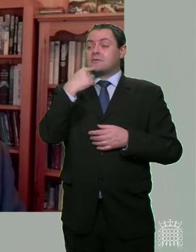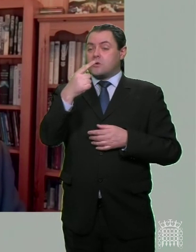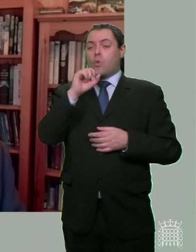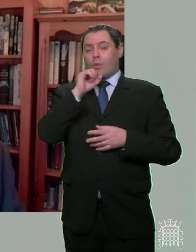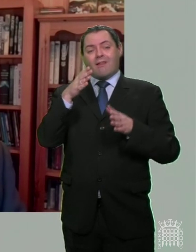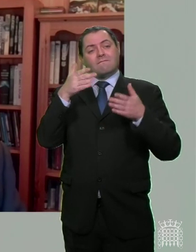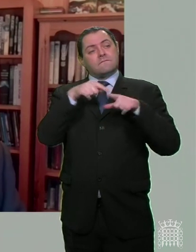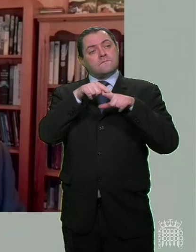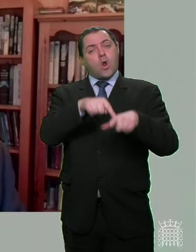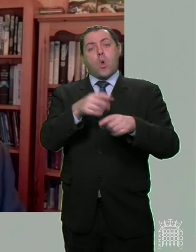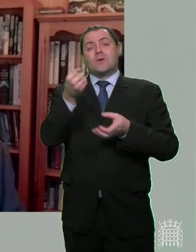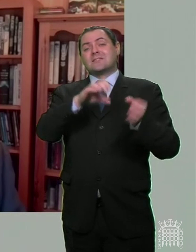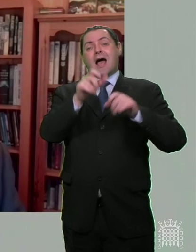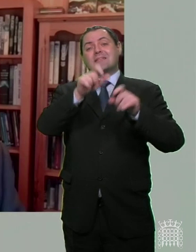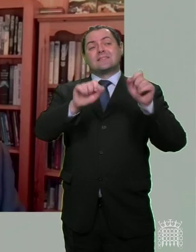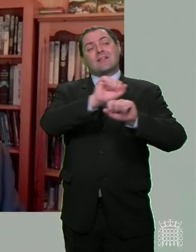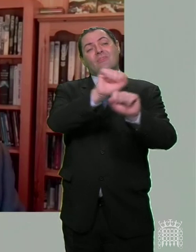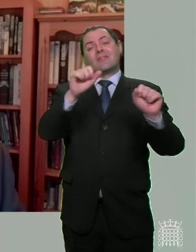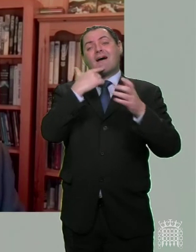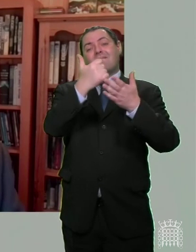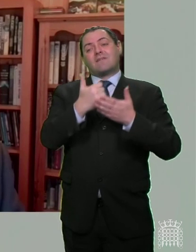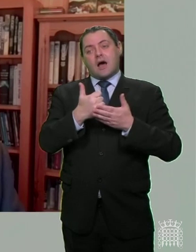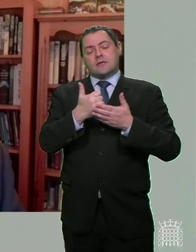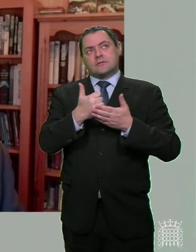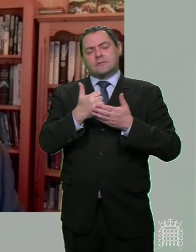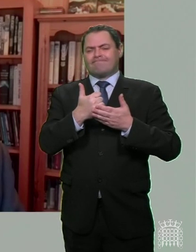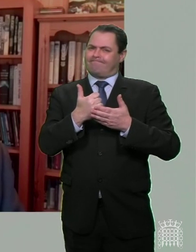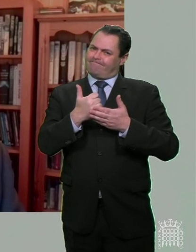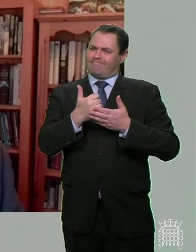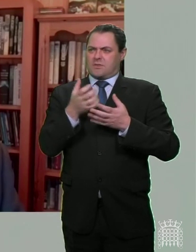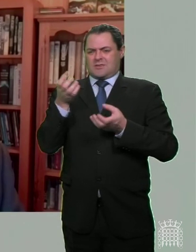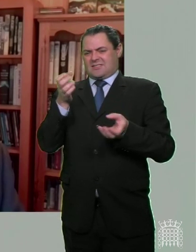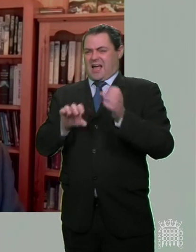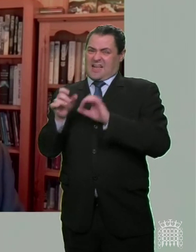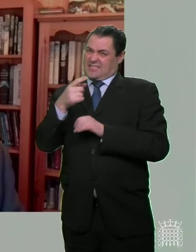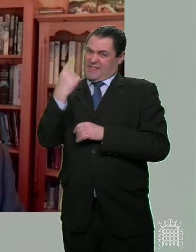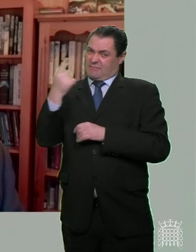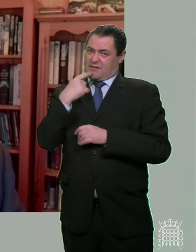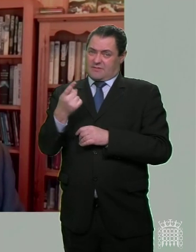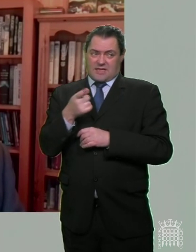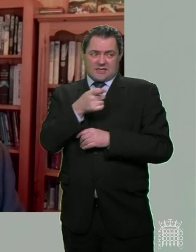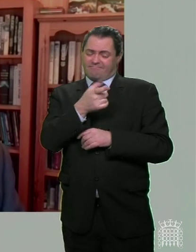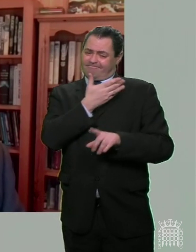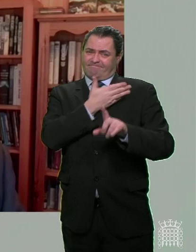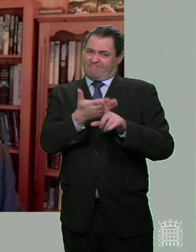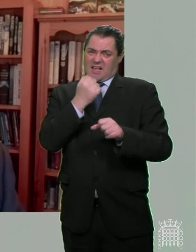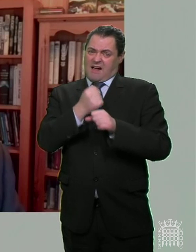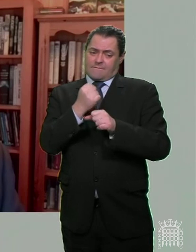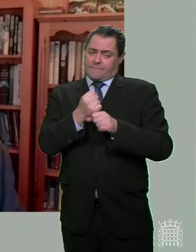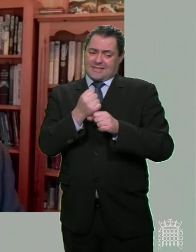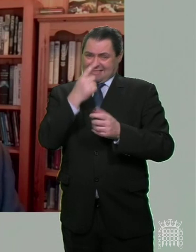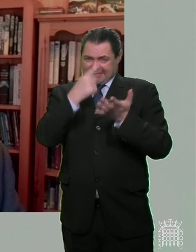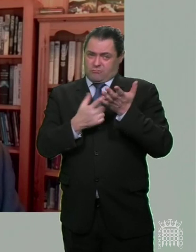This morning, scientists have said that this Government are responsible for a “legacy of poor decisions” during the pandemic.